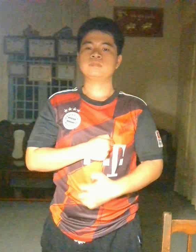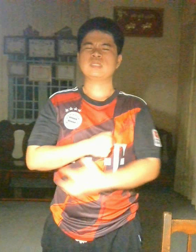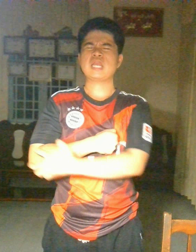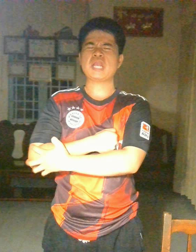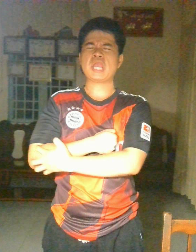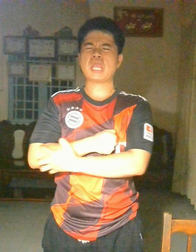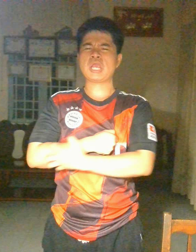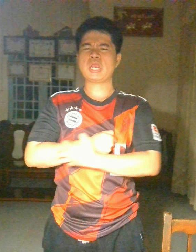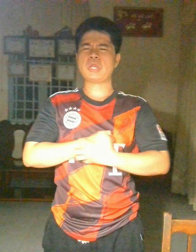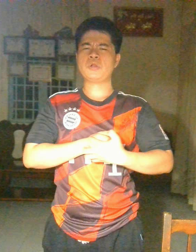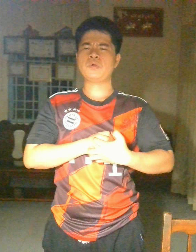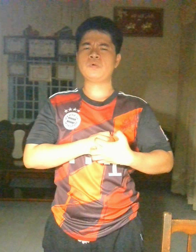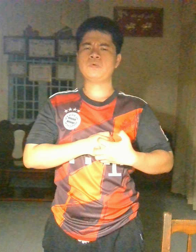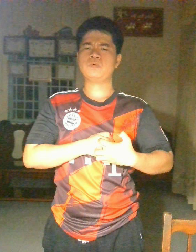ngheo